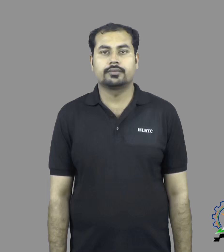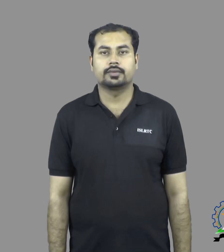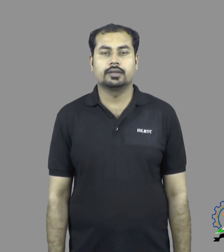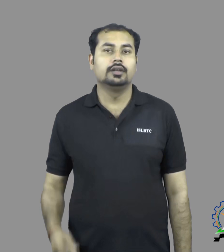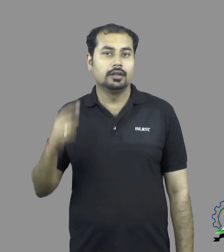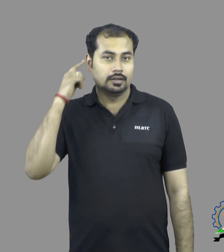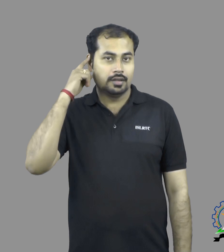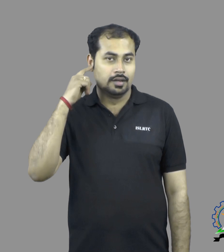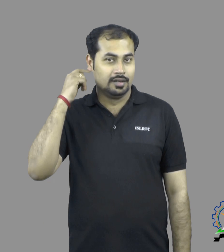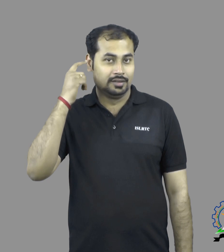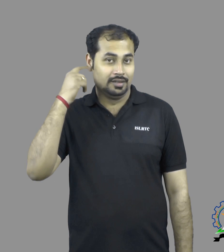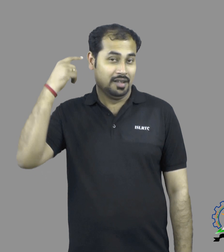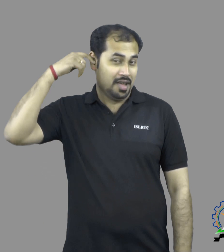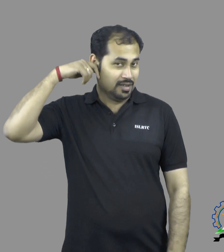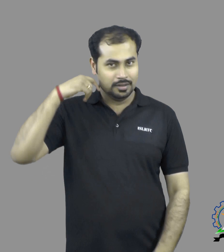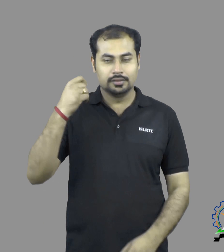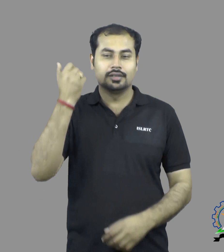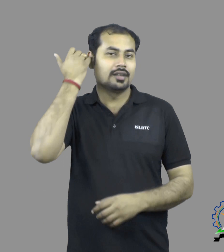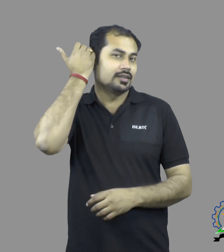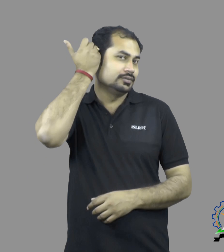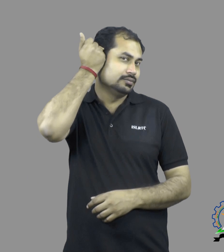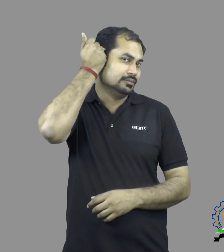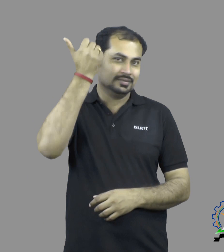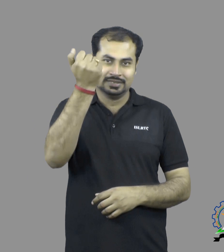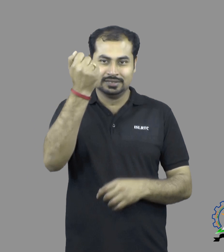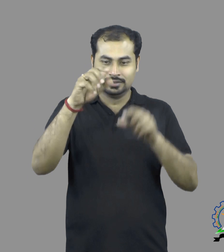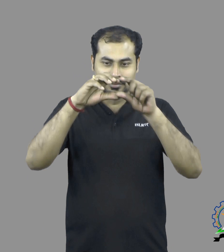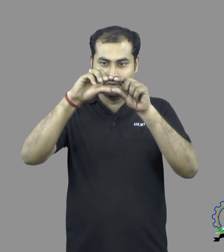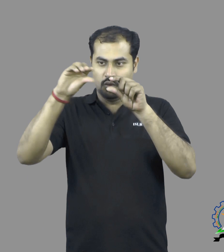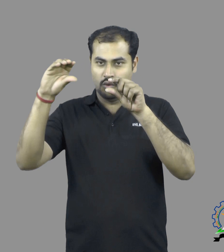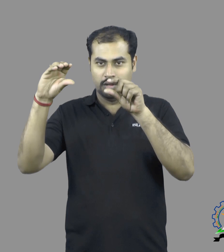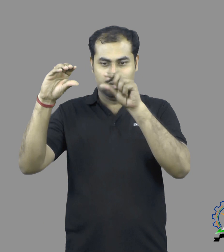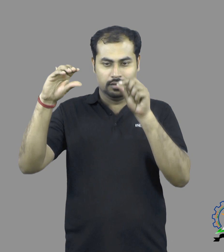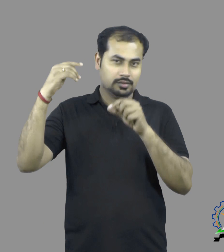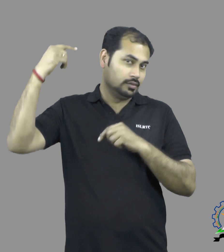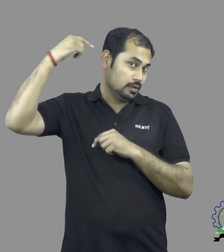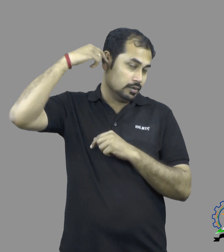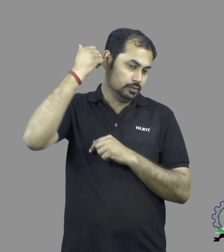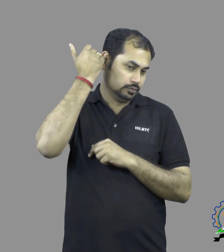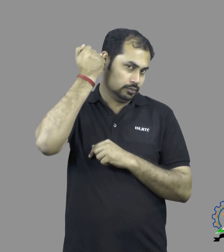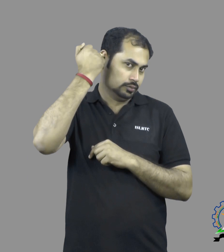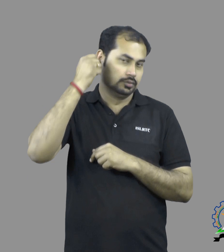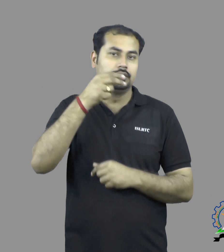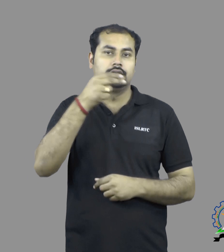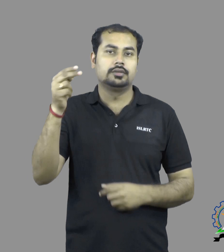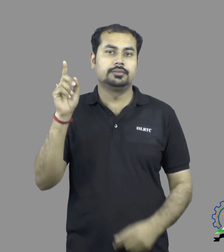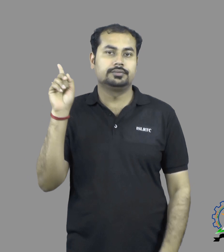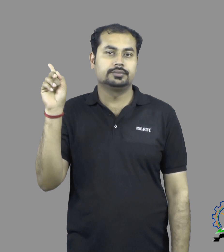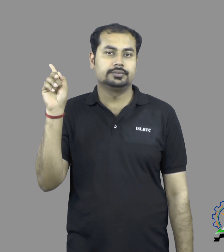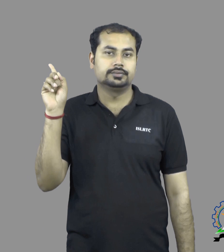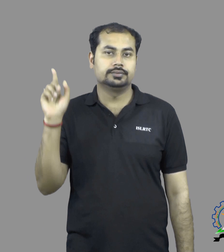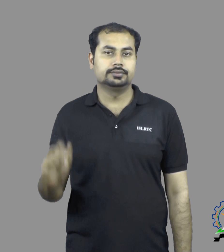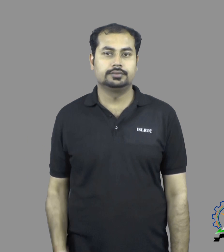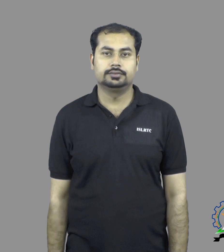Pneumatic Ear Speculum